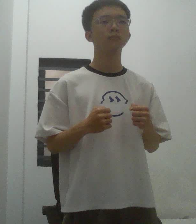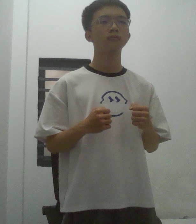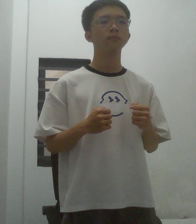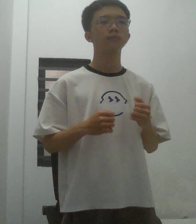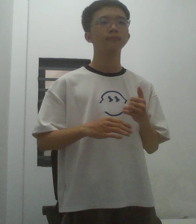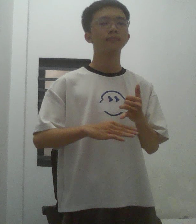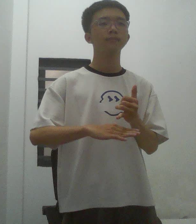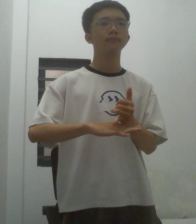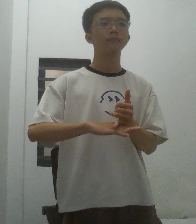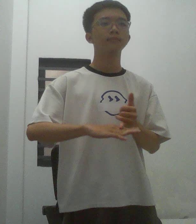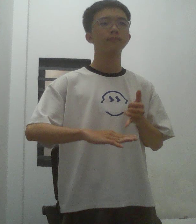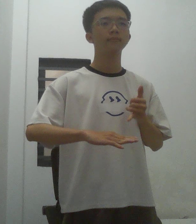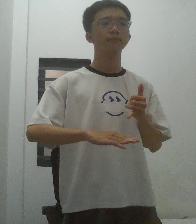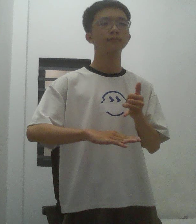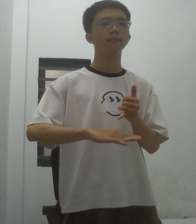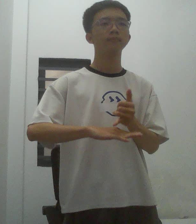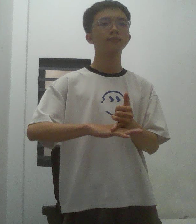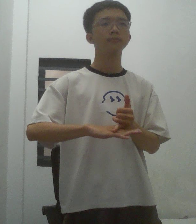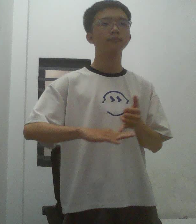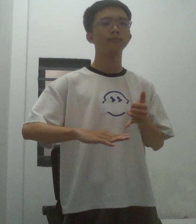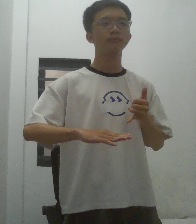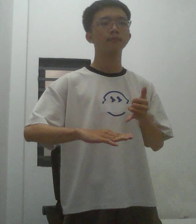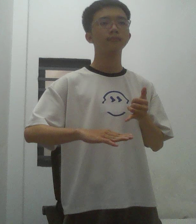cuoi tuan